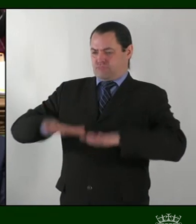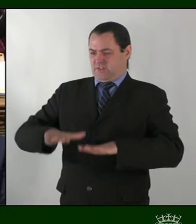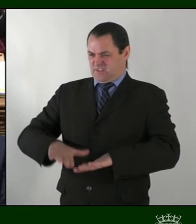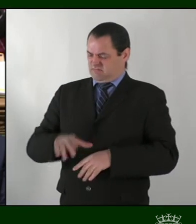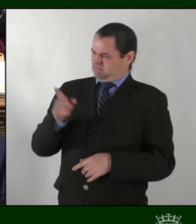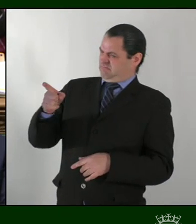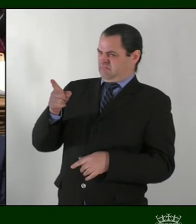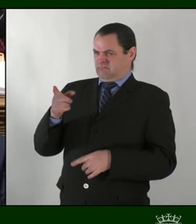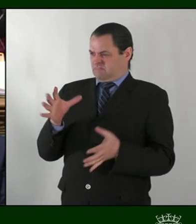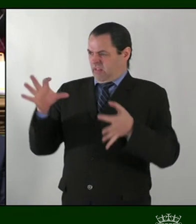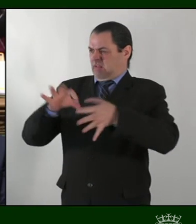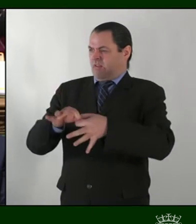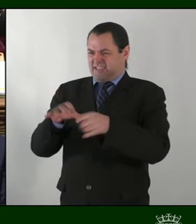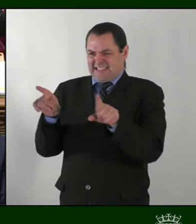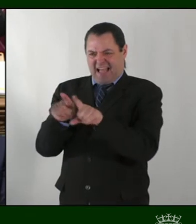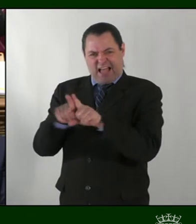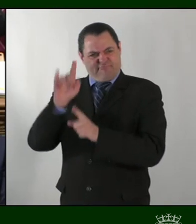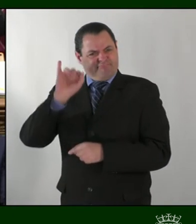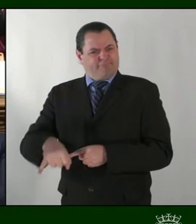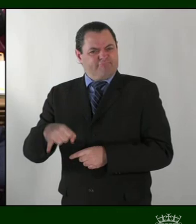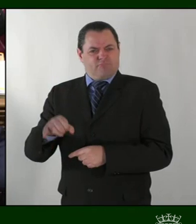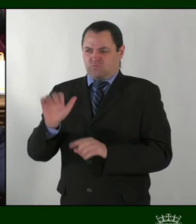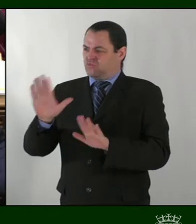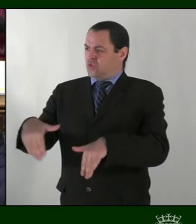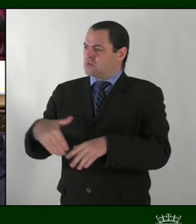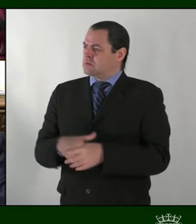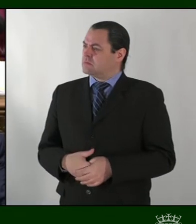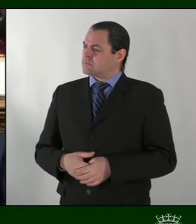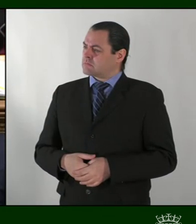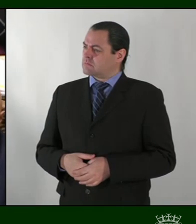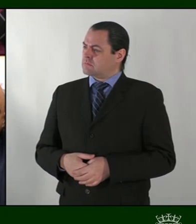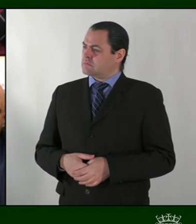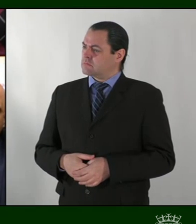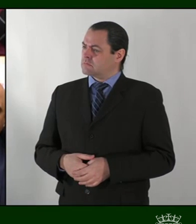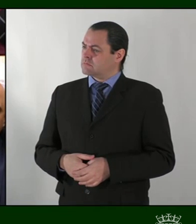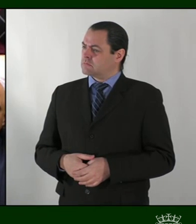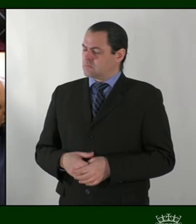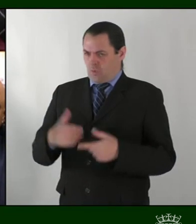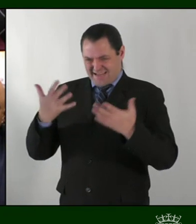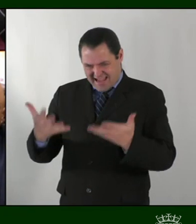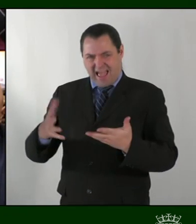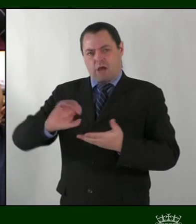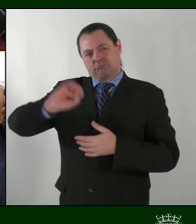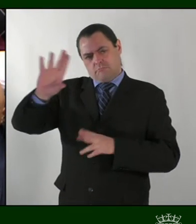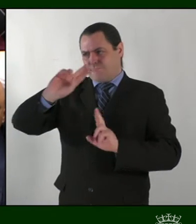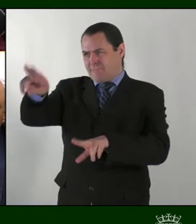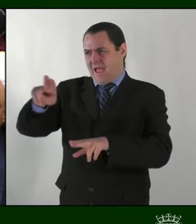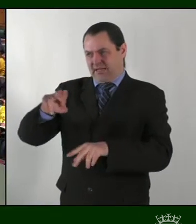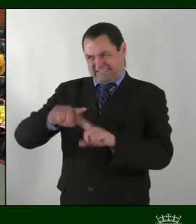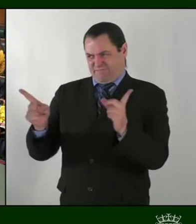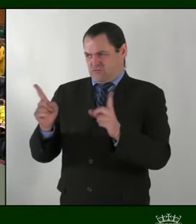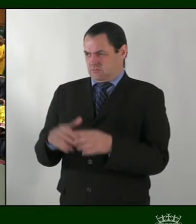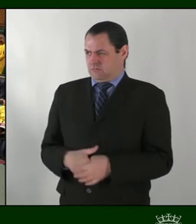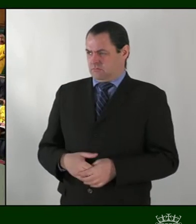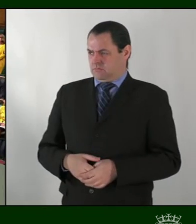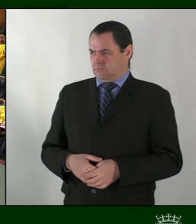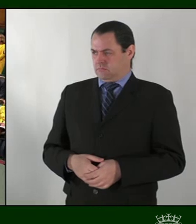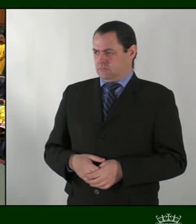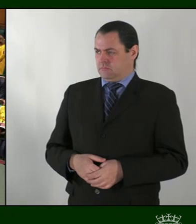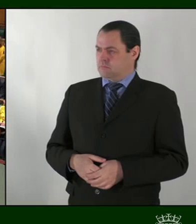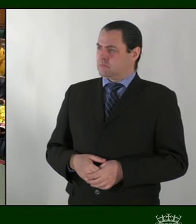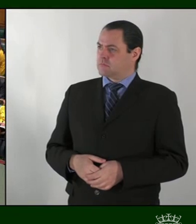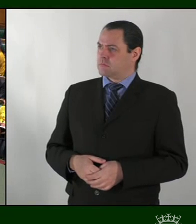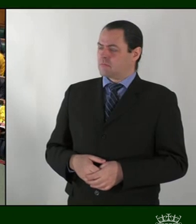He has no right to conflate them with the foreign national offenders we are deporting today.